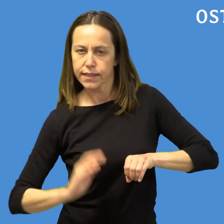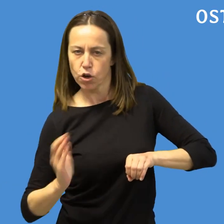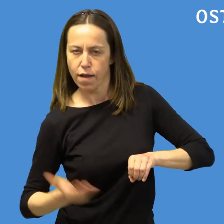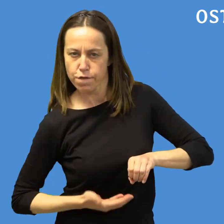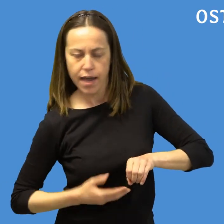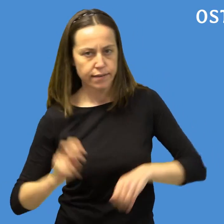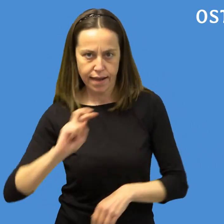afectar